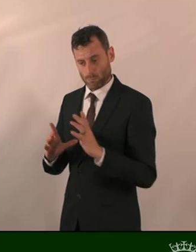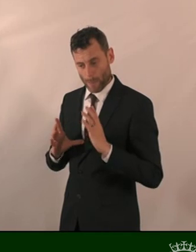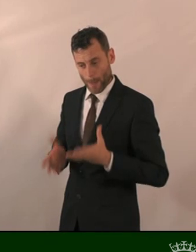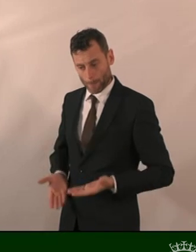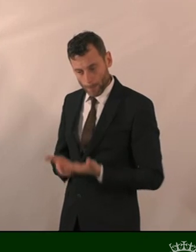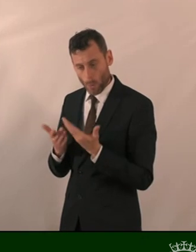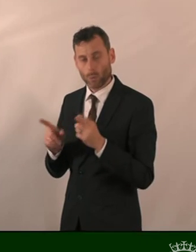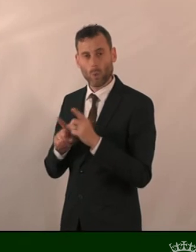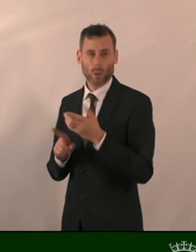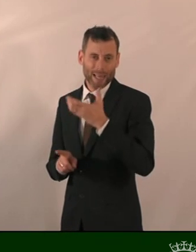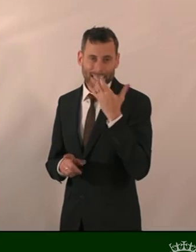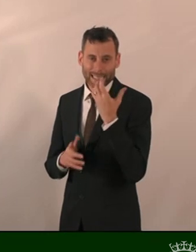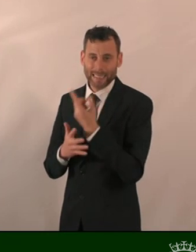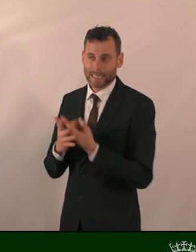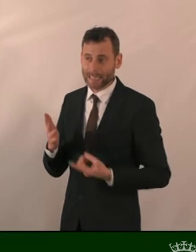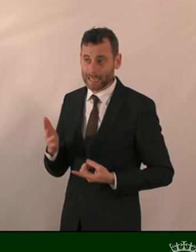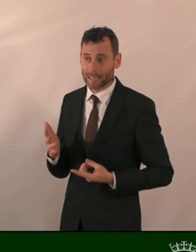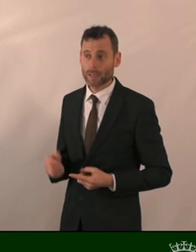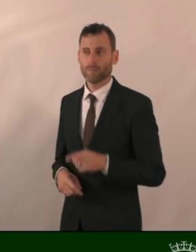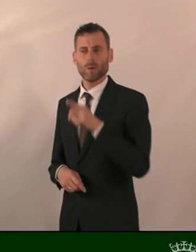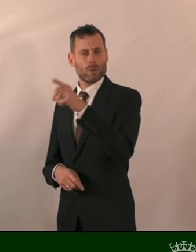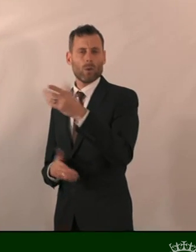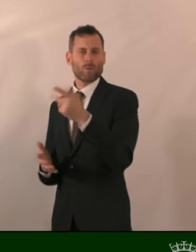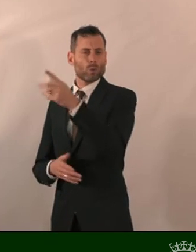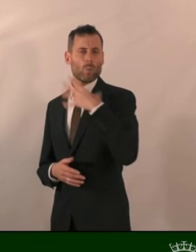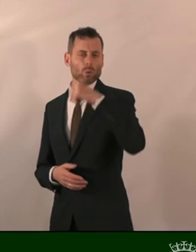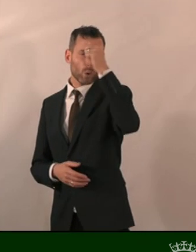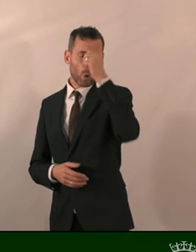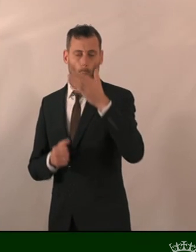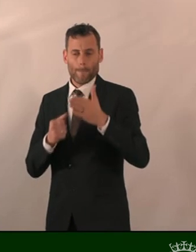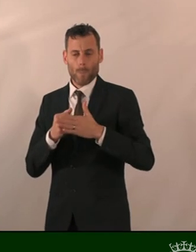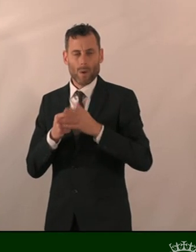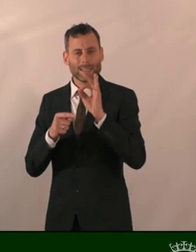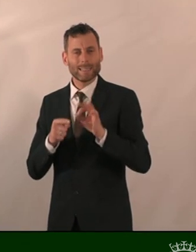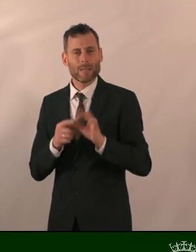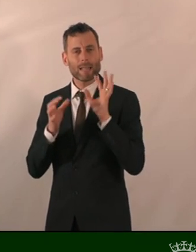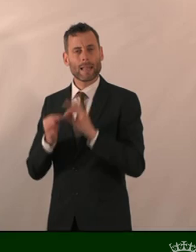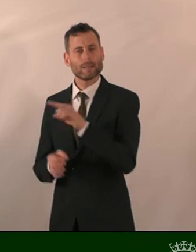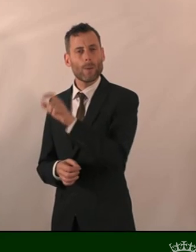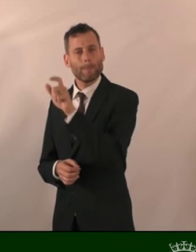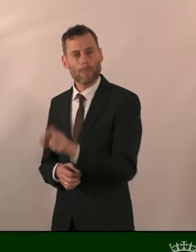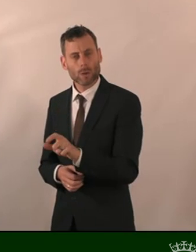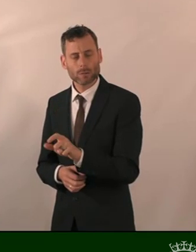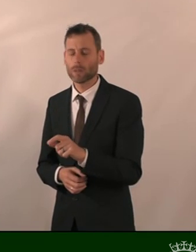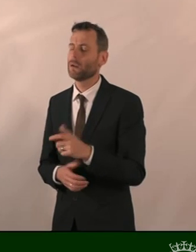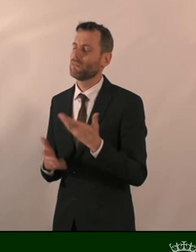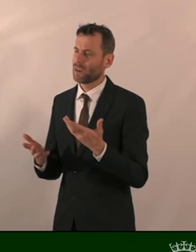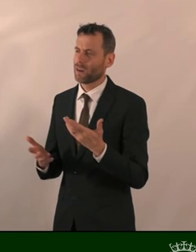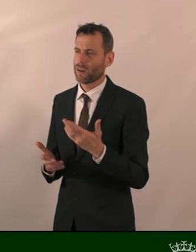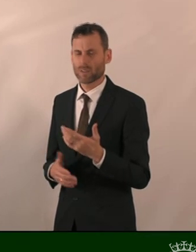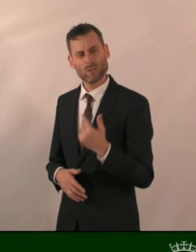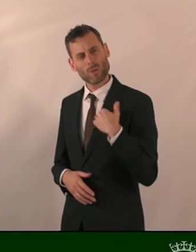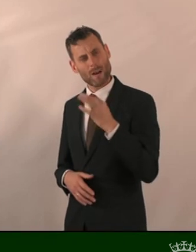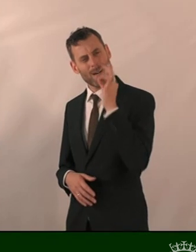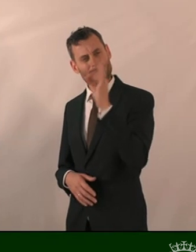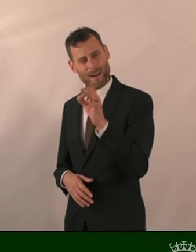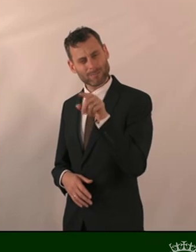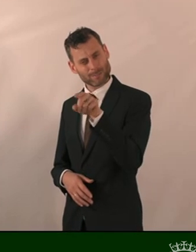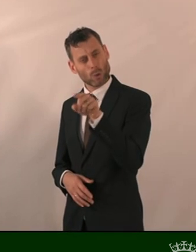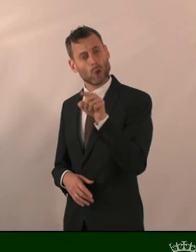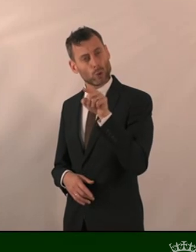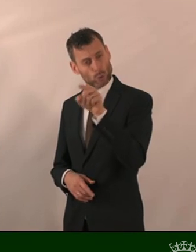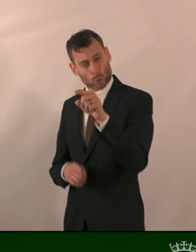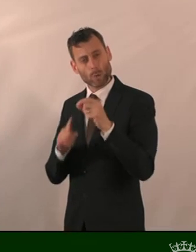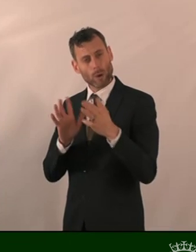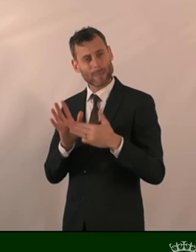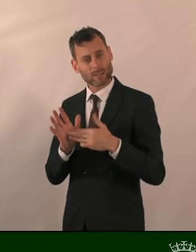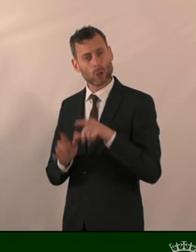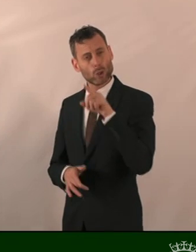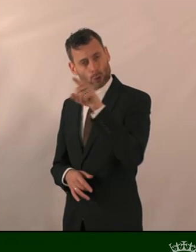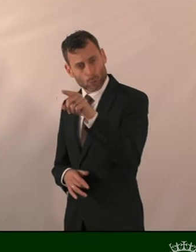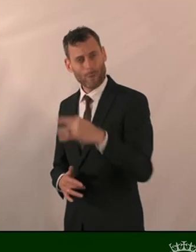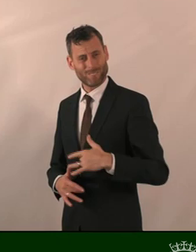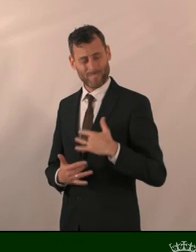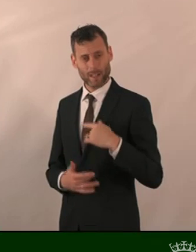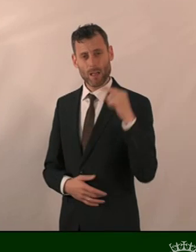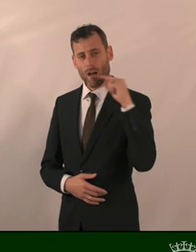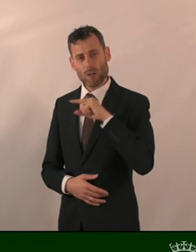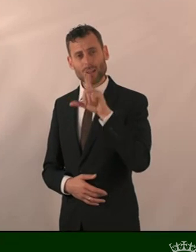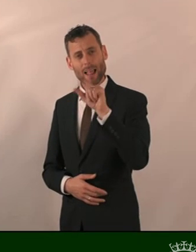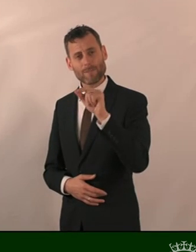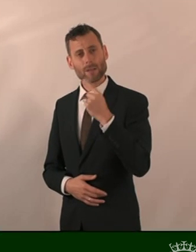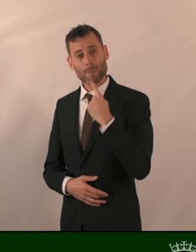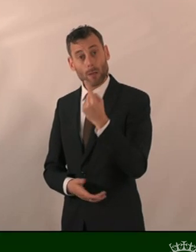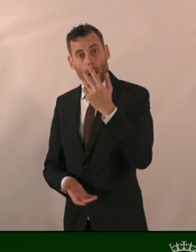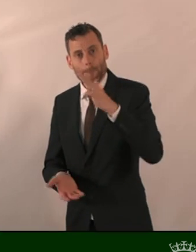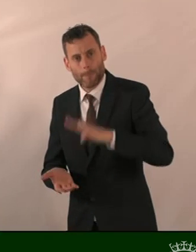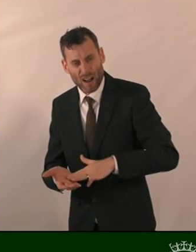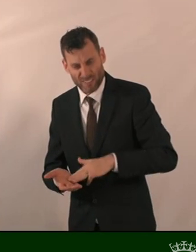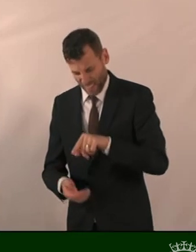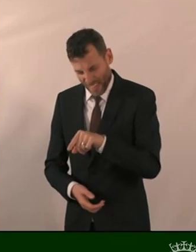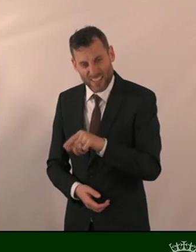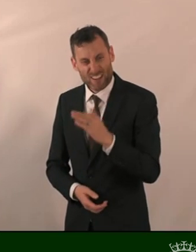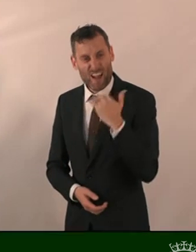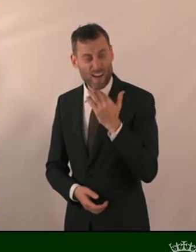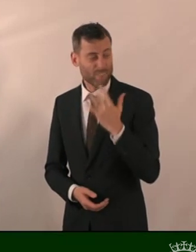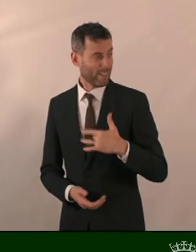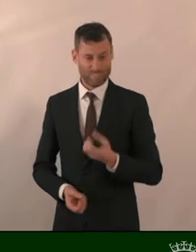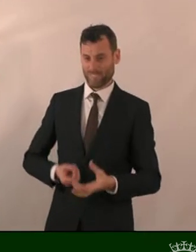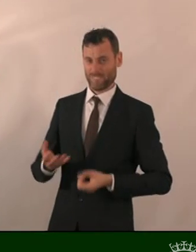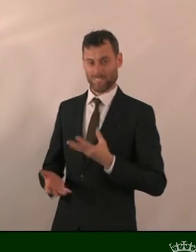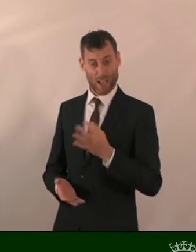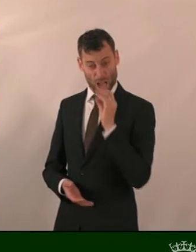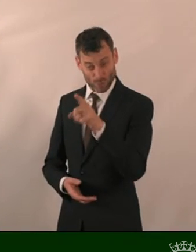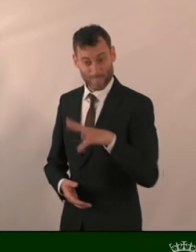I know that the Prime Minister will likely want more details about this case, and we will be happy to help, but I want to ask him whether, in principle, as the Prime Minister, he thinks that £111 a month is enough for anyone to live on.